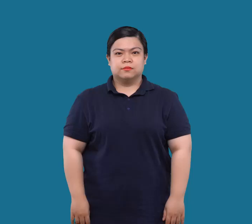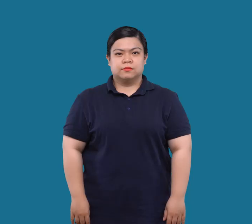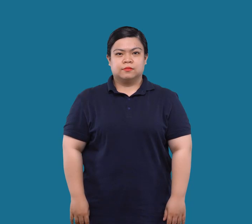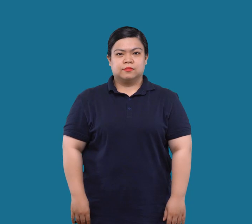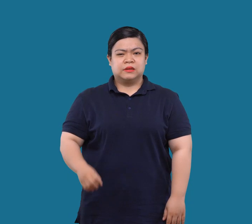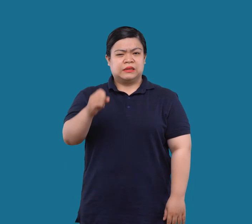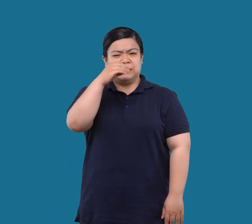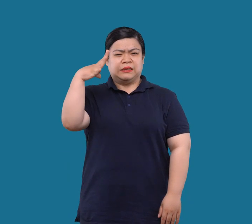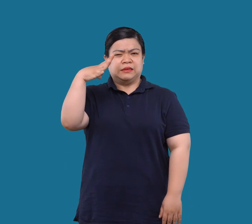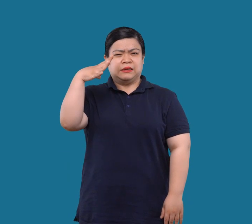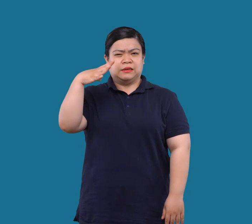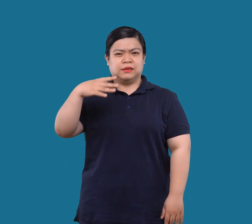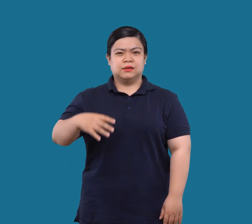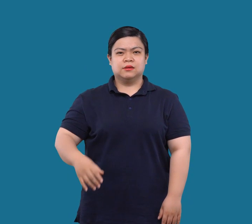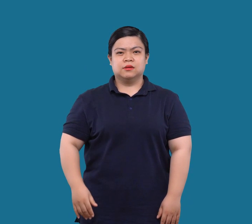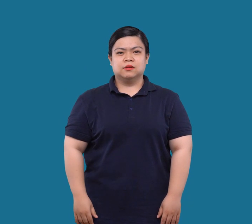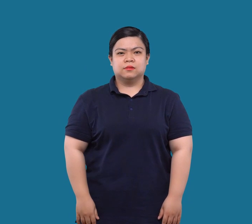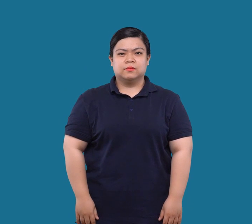điện